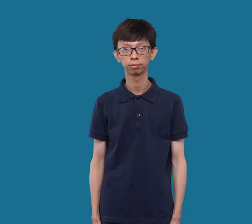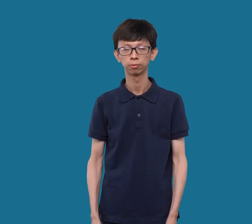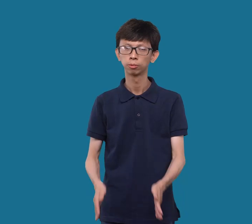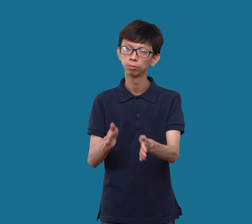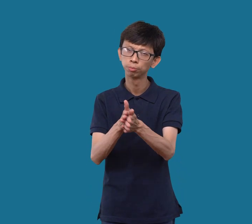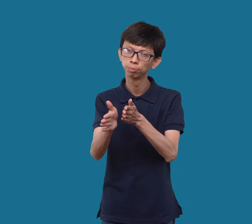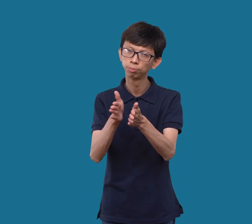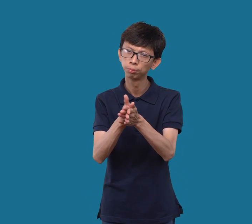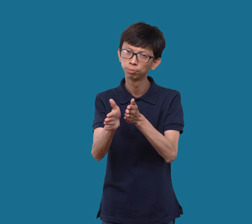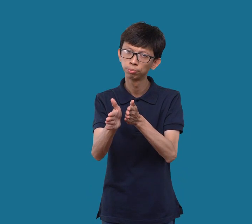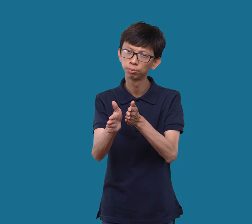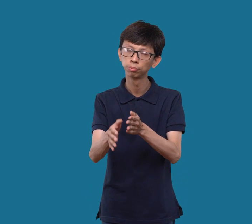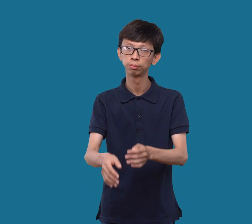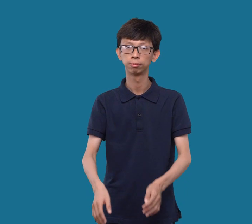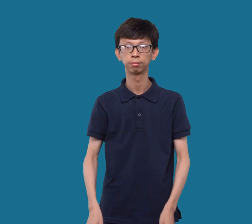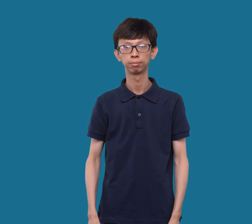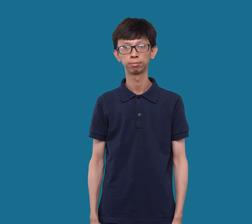tiếp tục